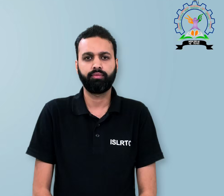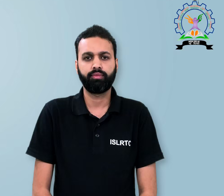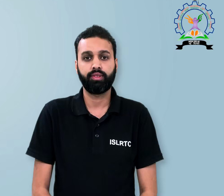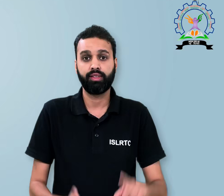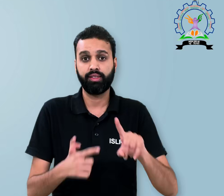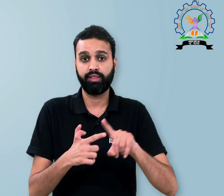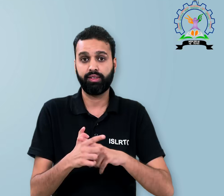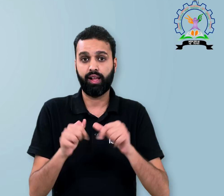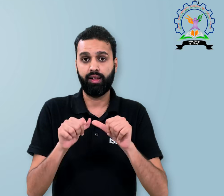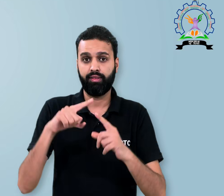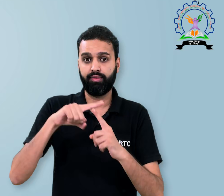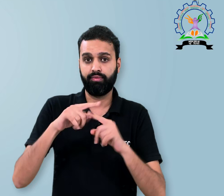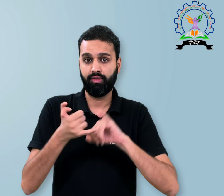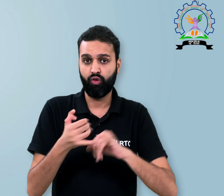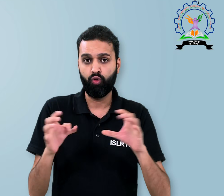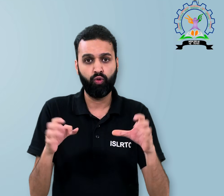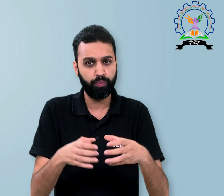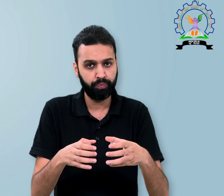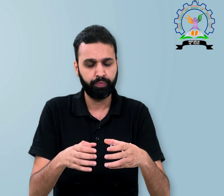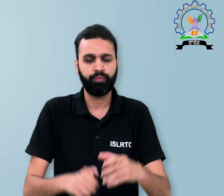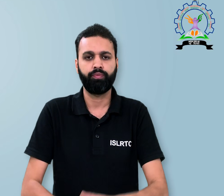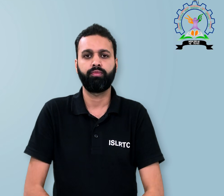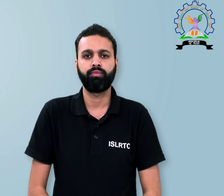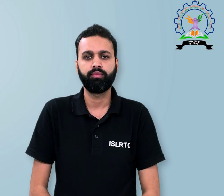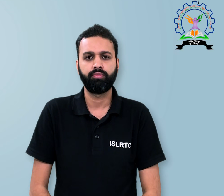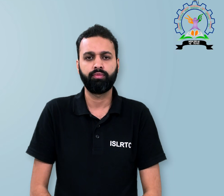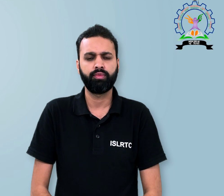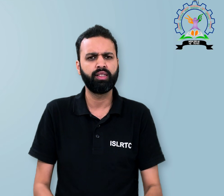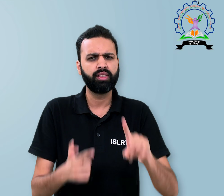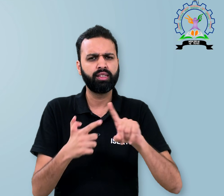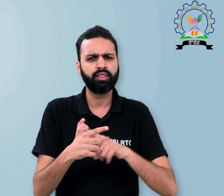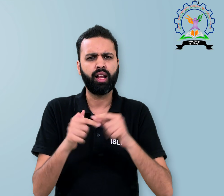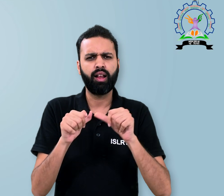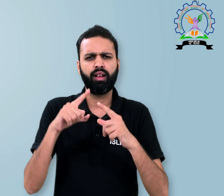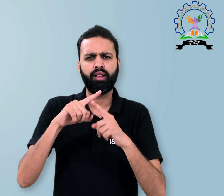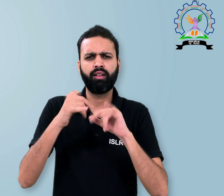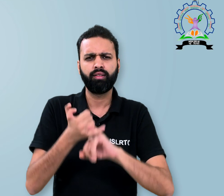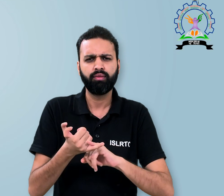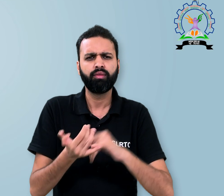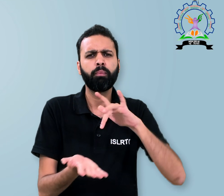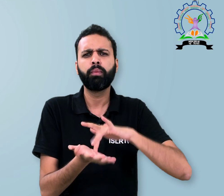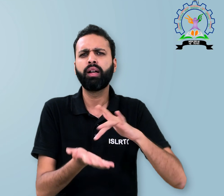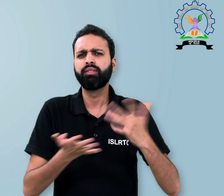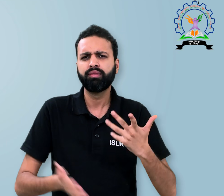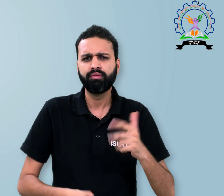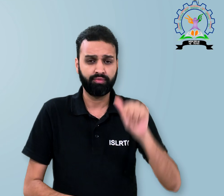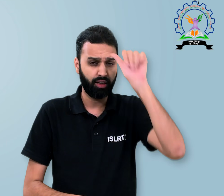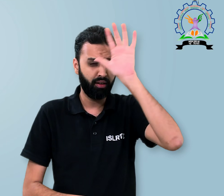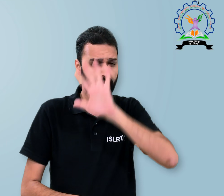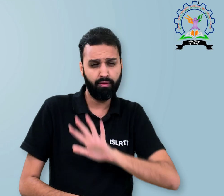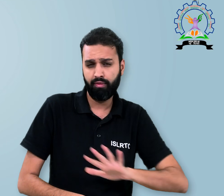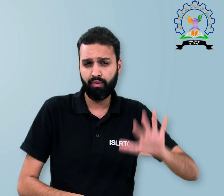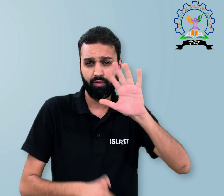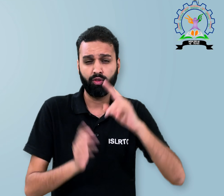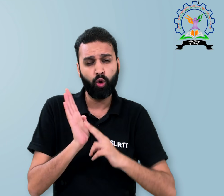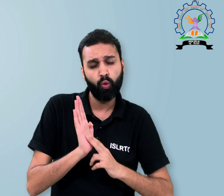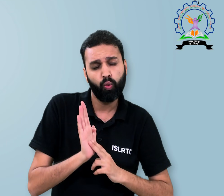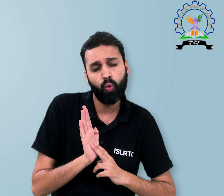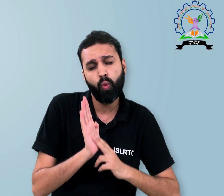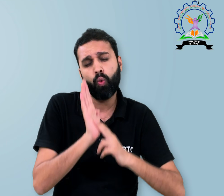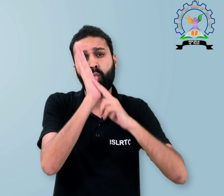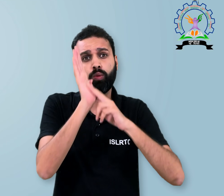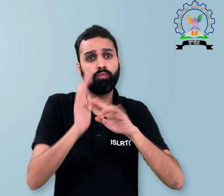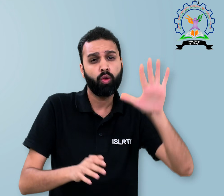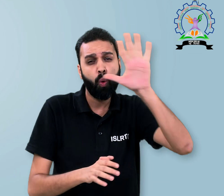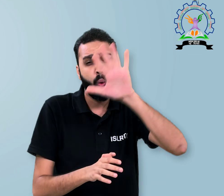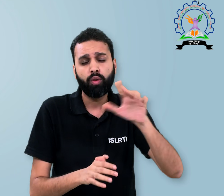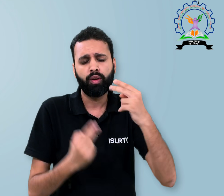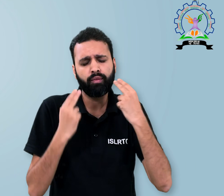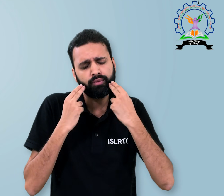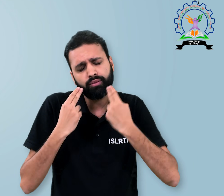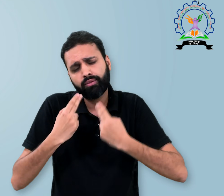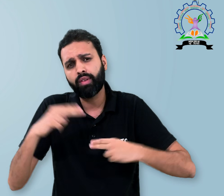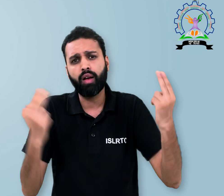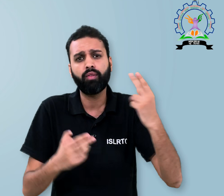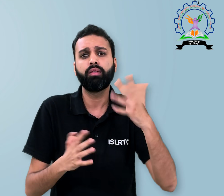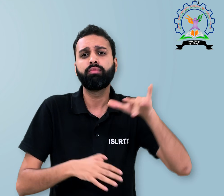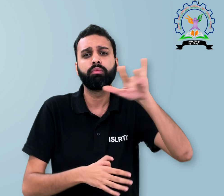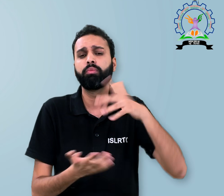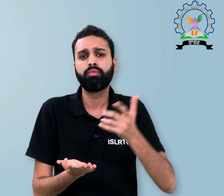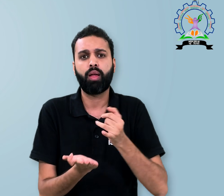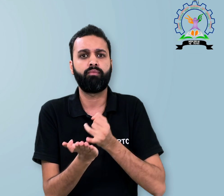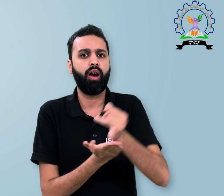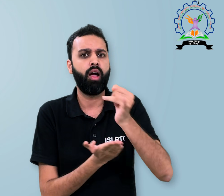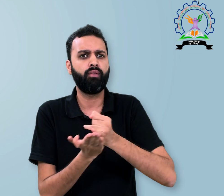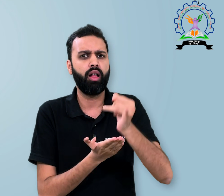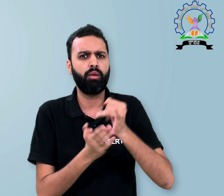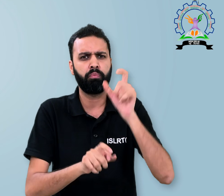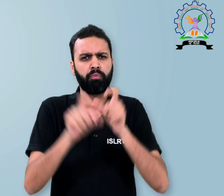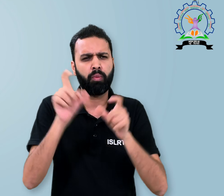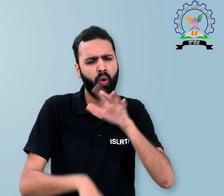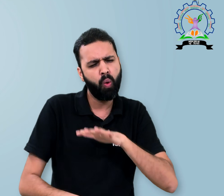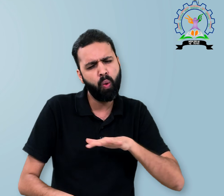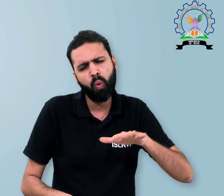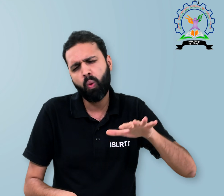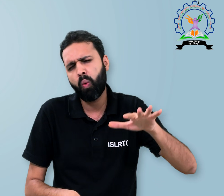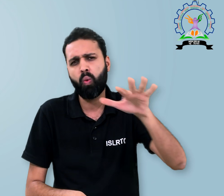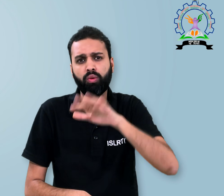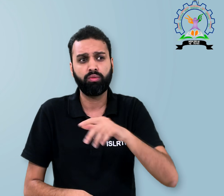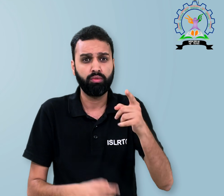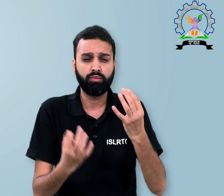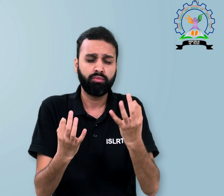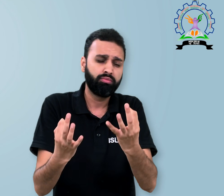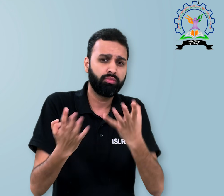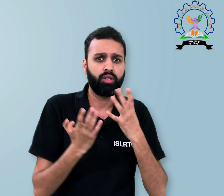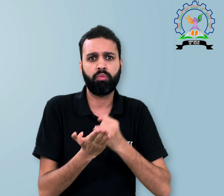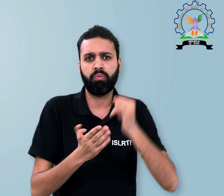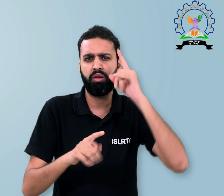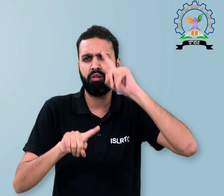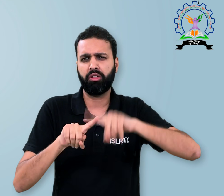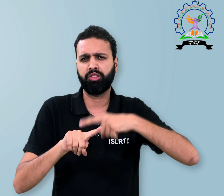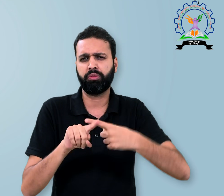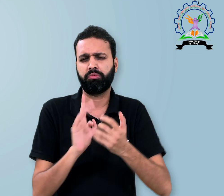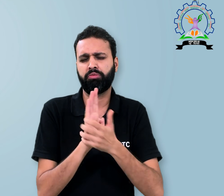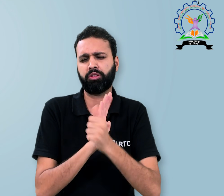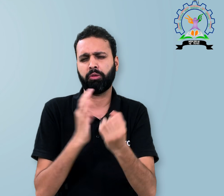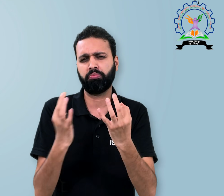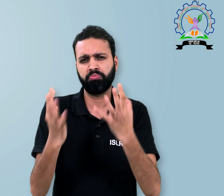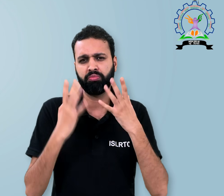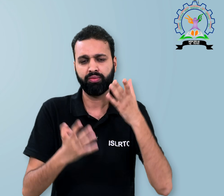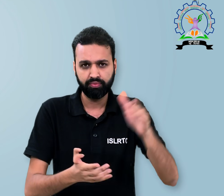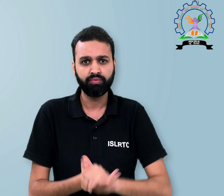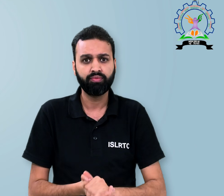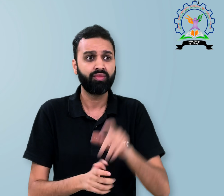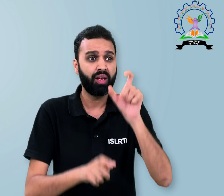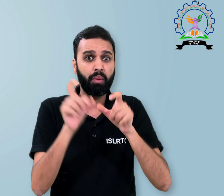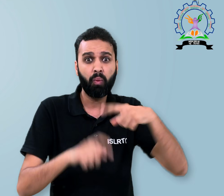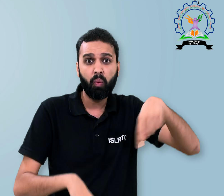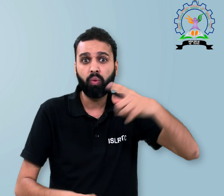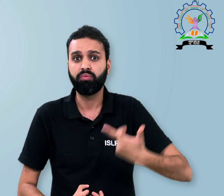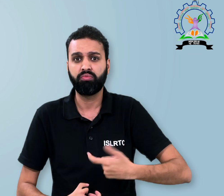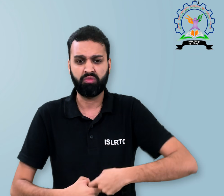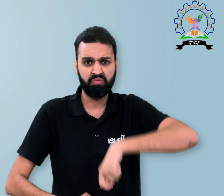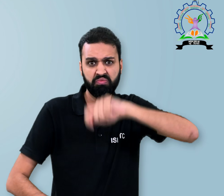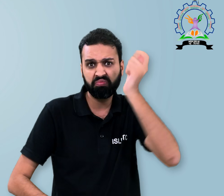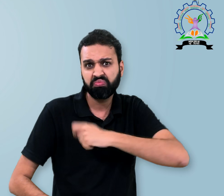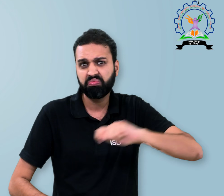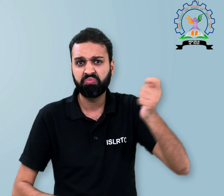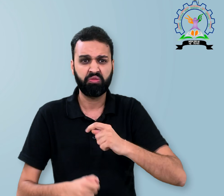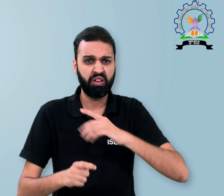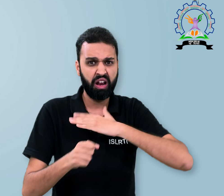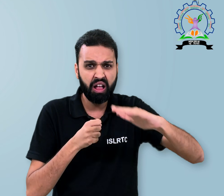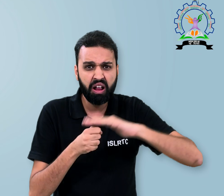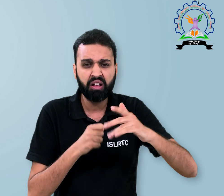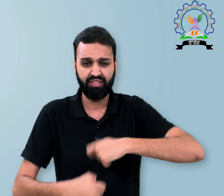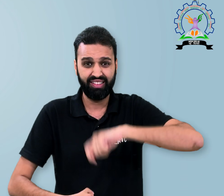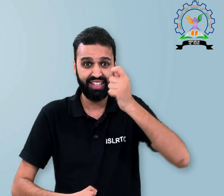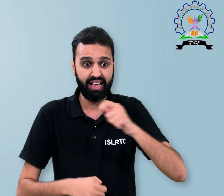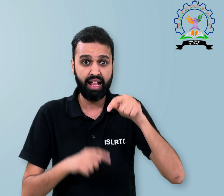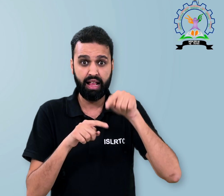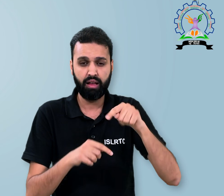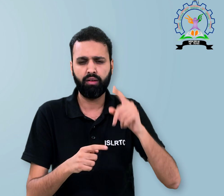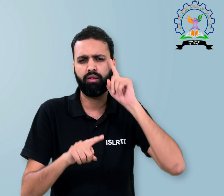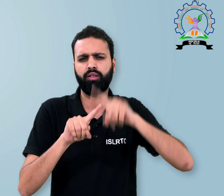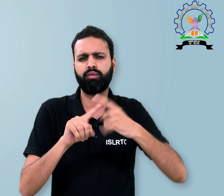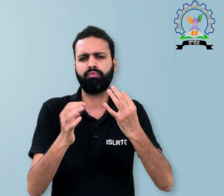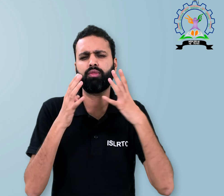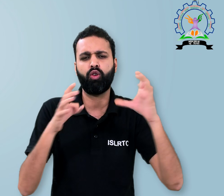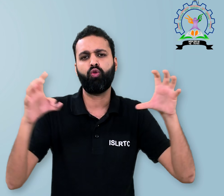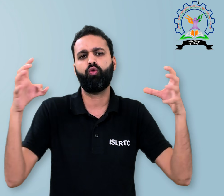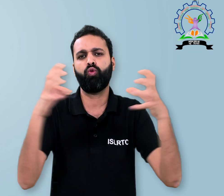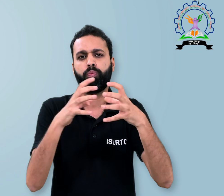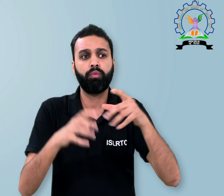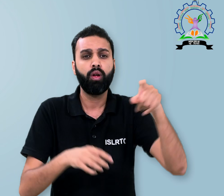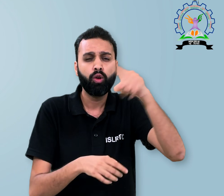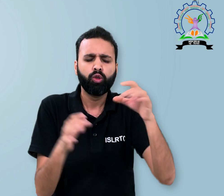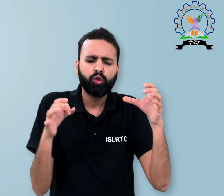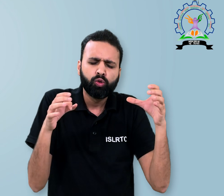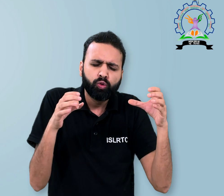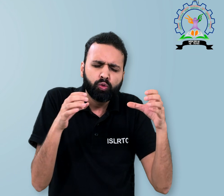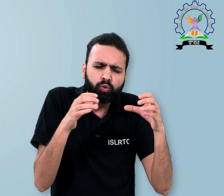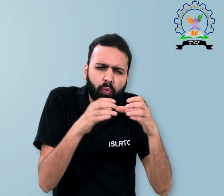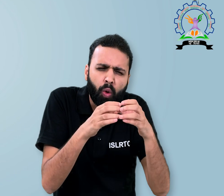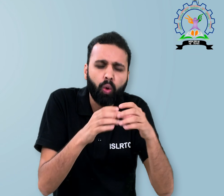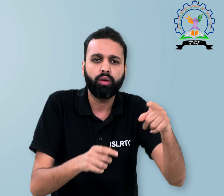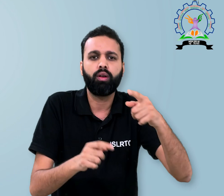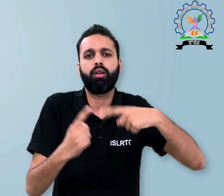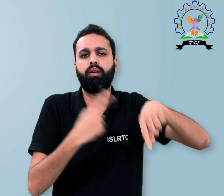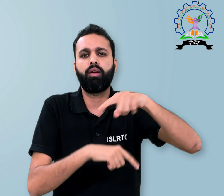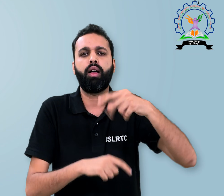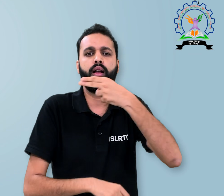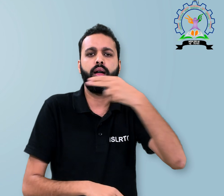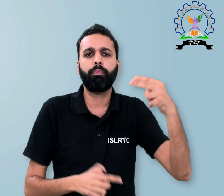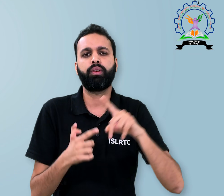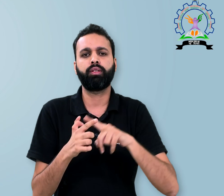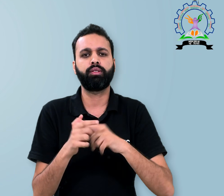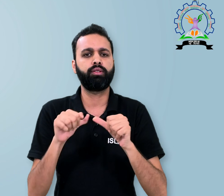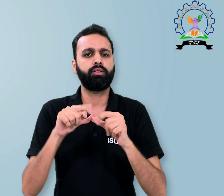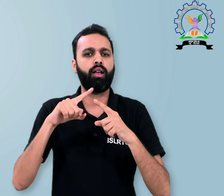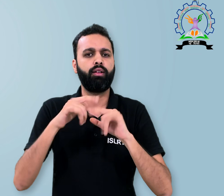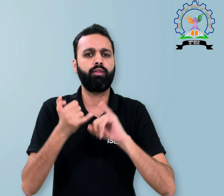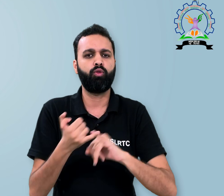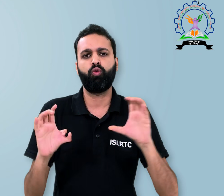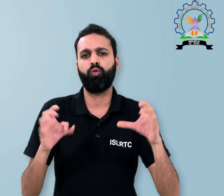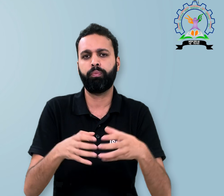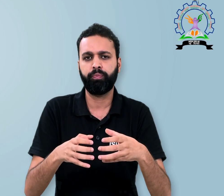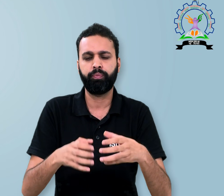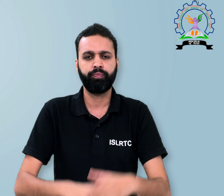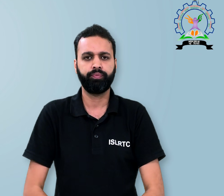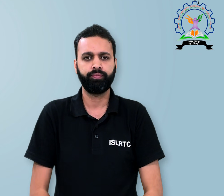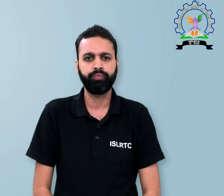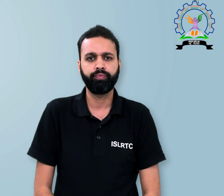Jats An agricultural community in northern India known for their farming skills, warrior tradition, and significant role in regional politics and military history.